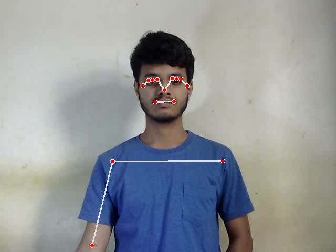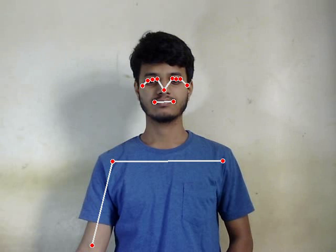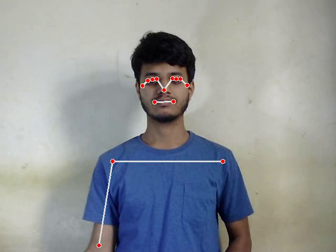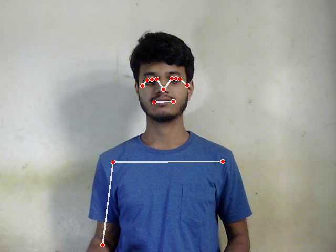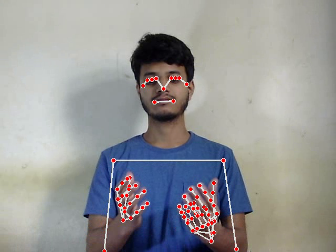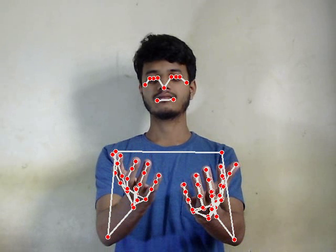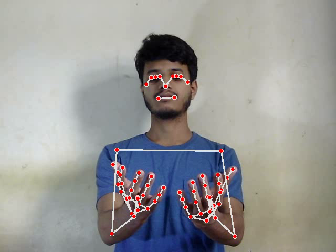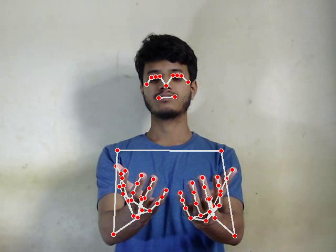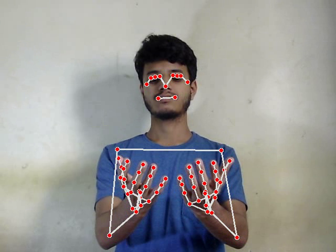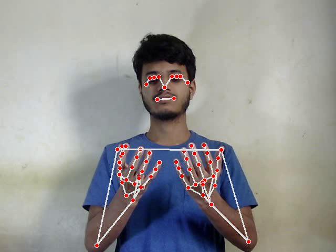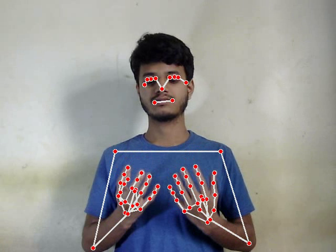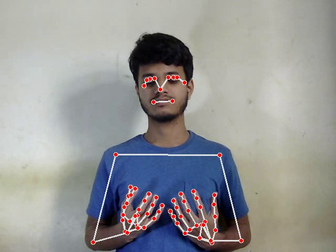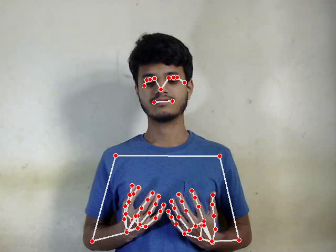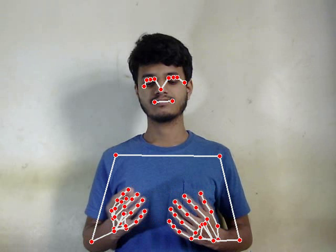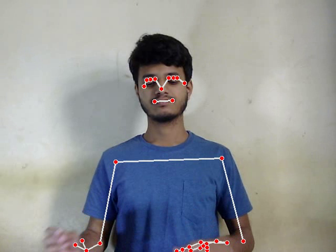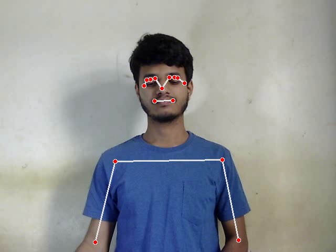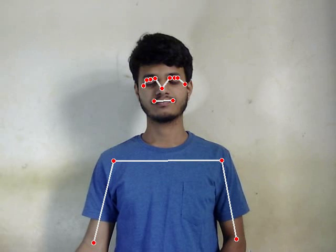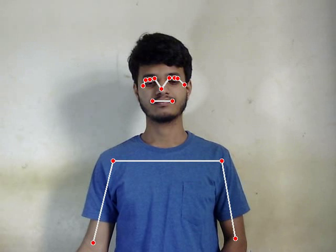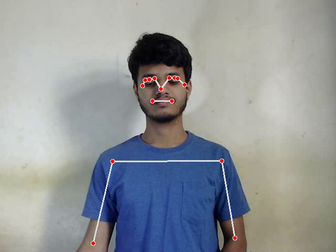want